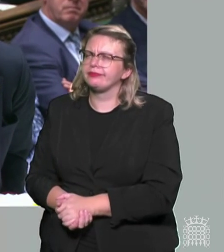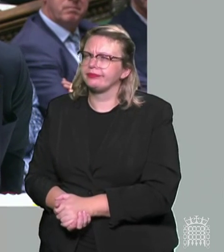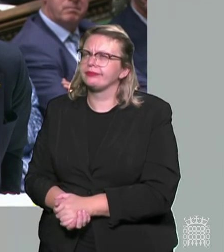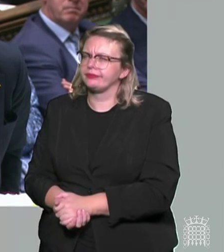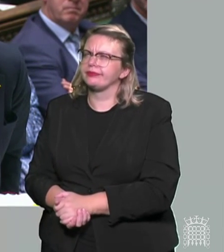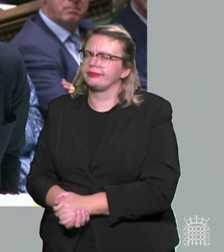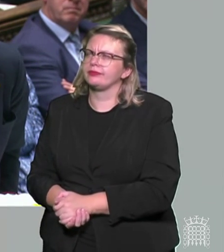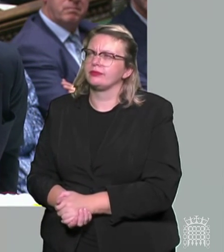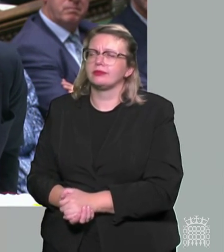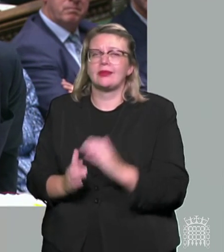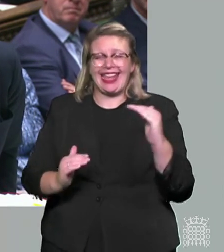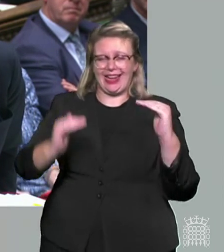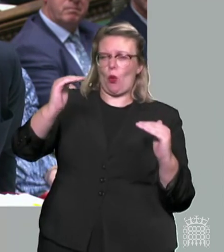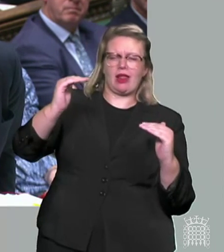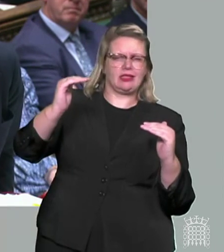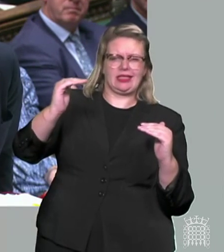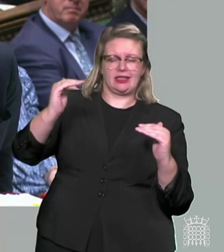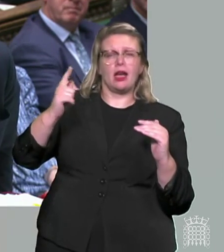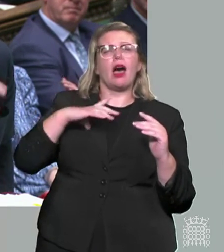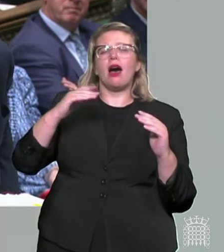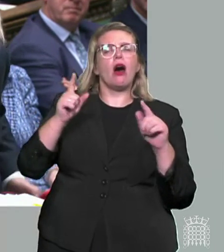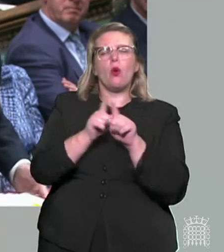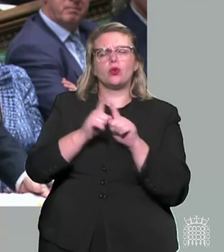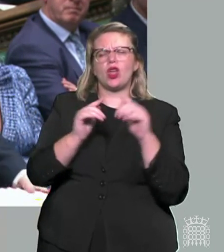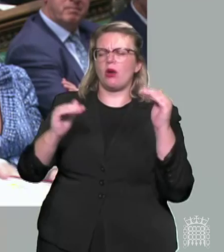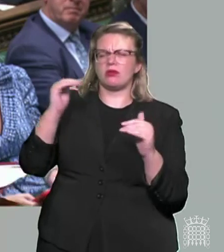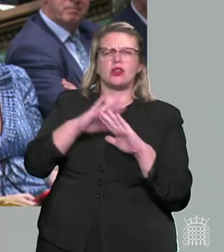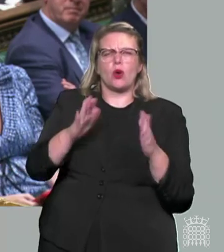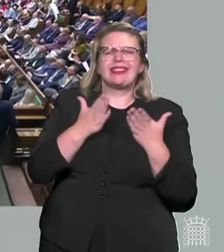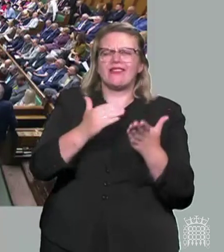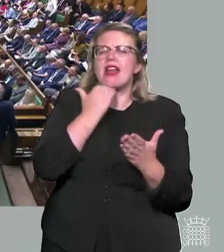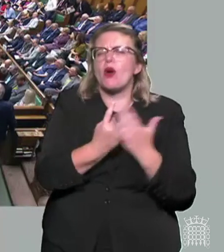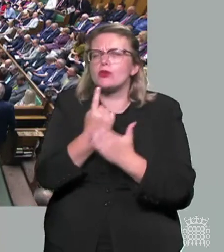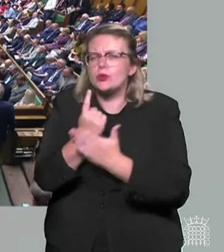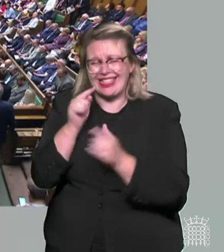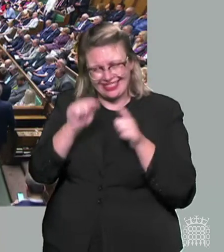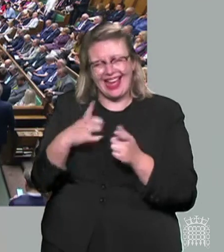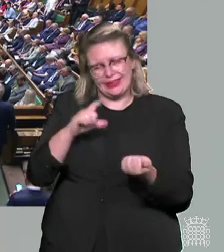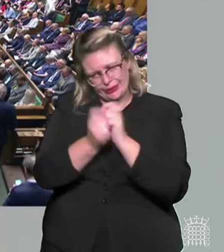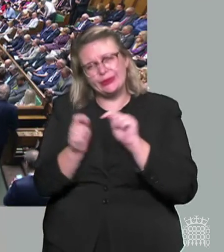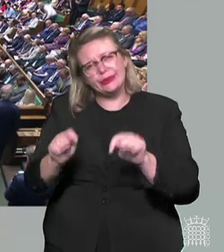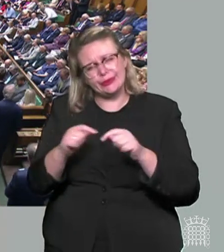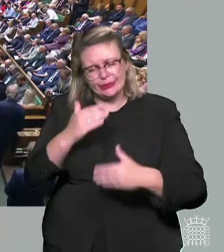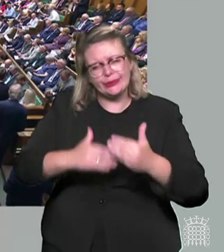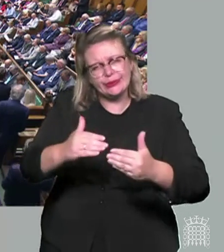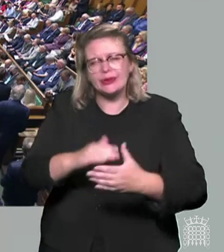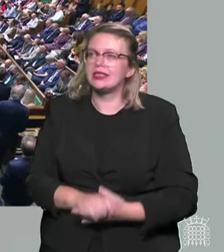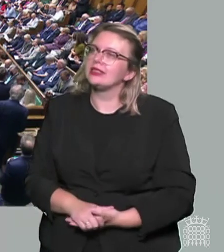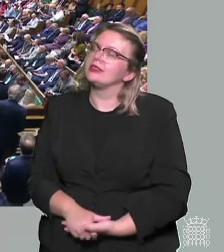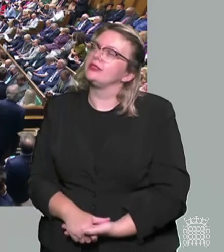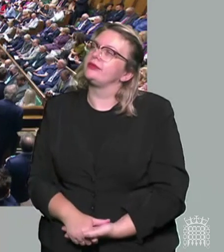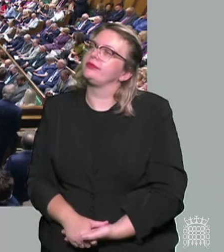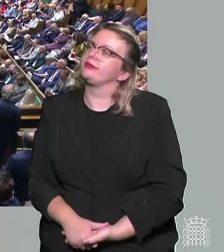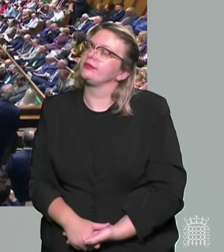It is not just inequality; it is inequality of opportunity, and that is what levelling up addresses.